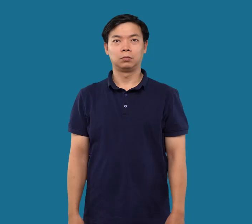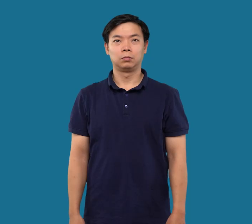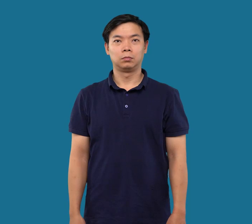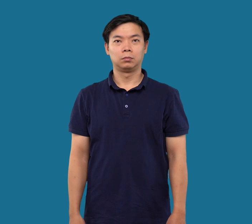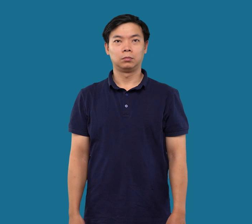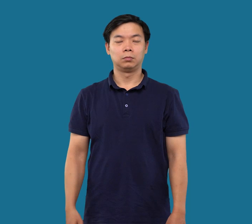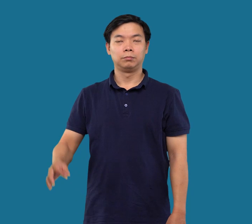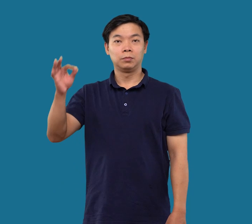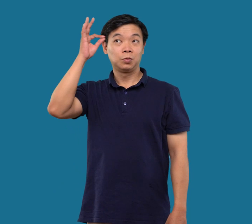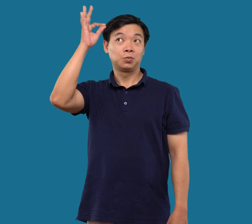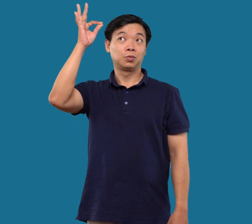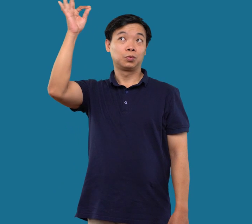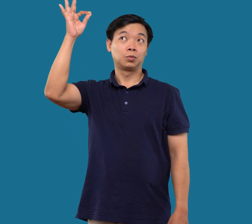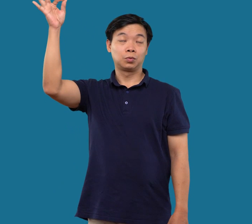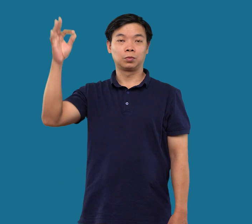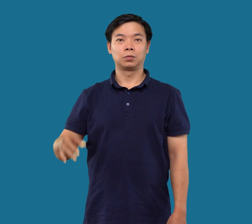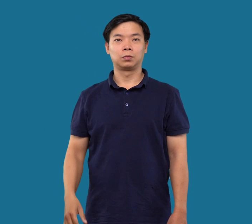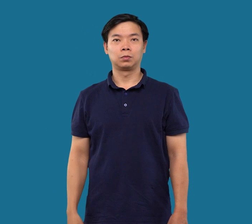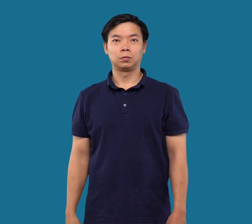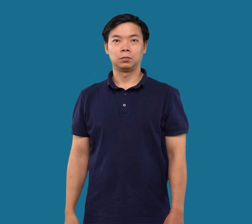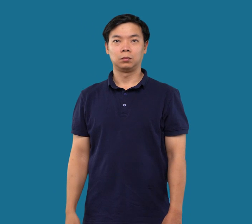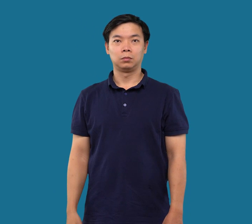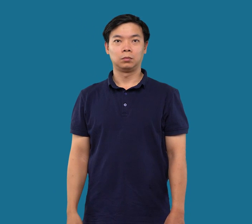tưởng tượng